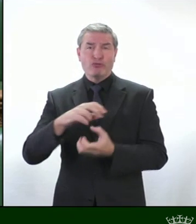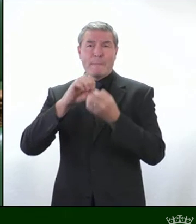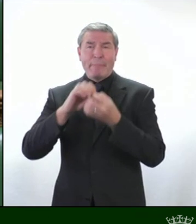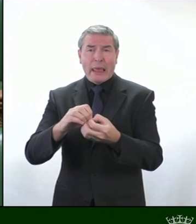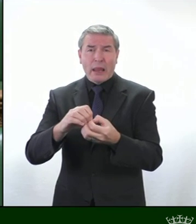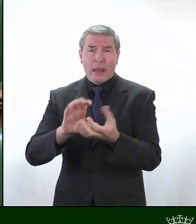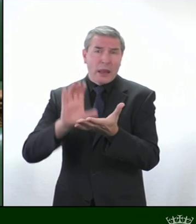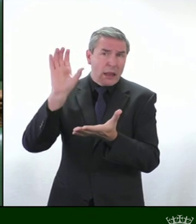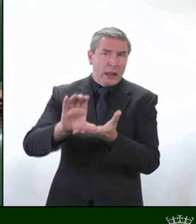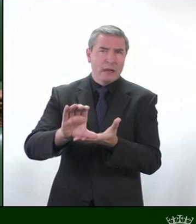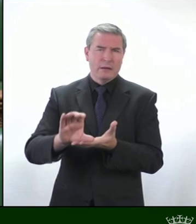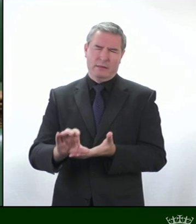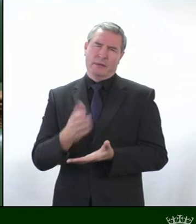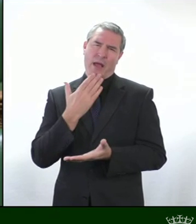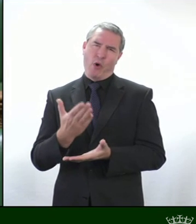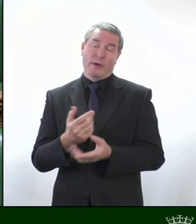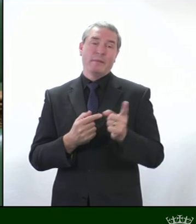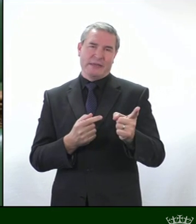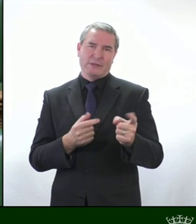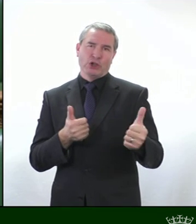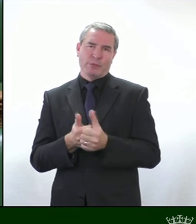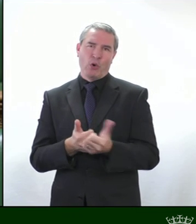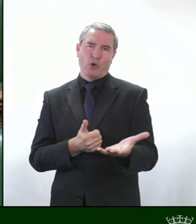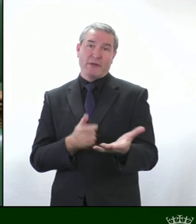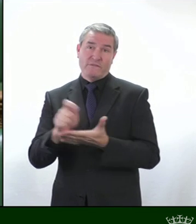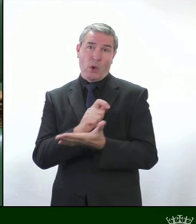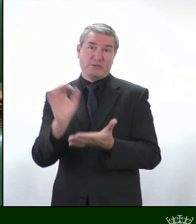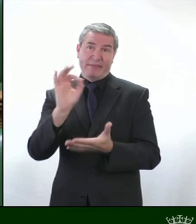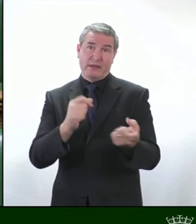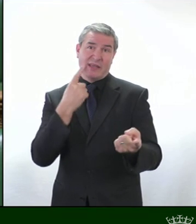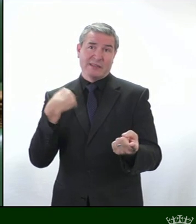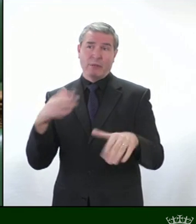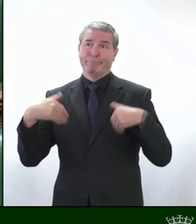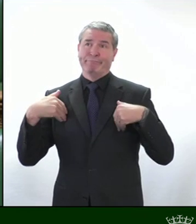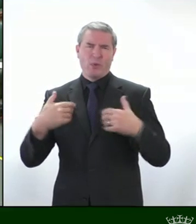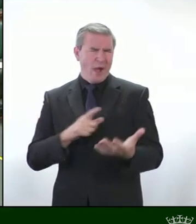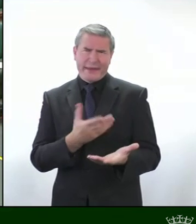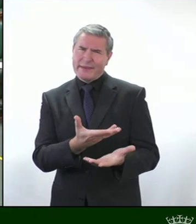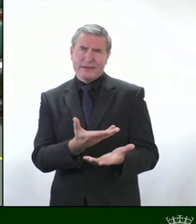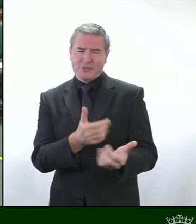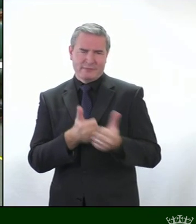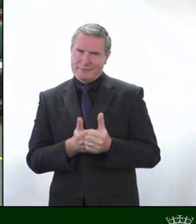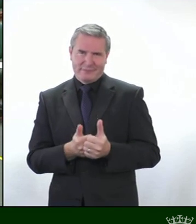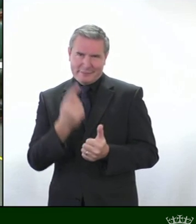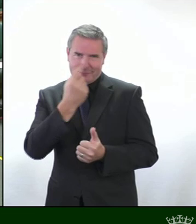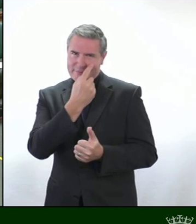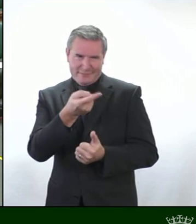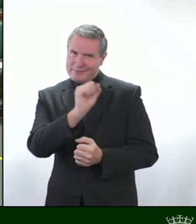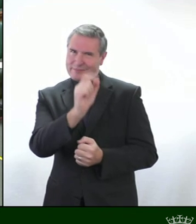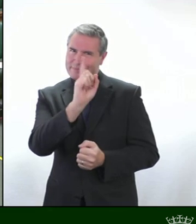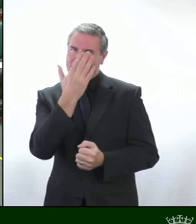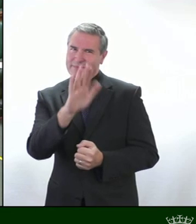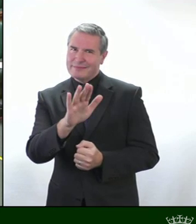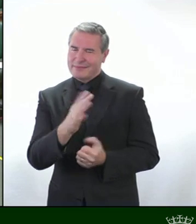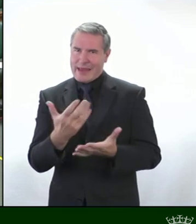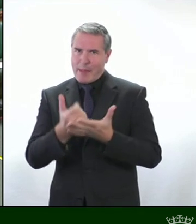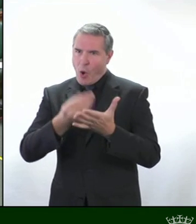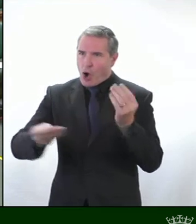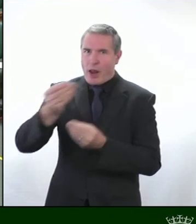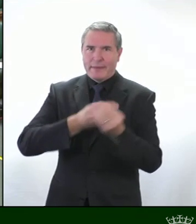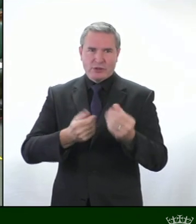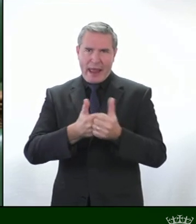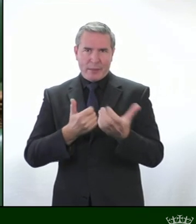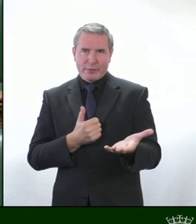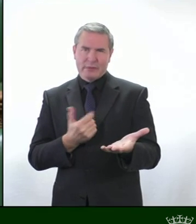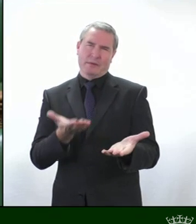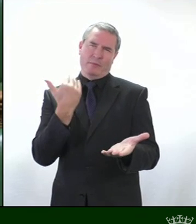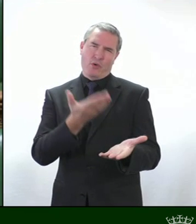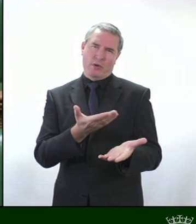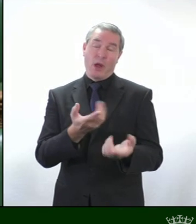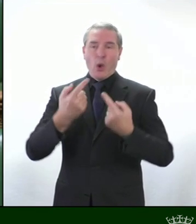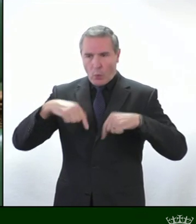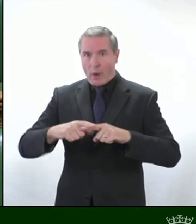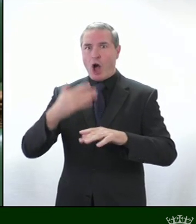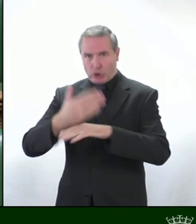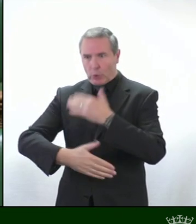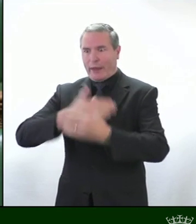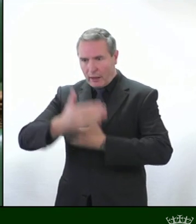I would take the right hon. and learned Gentleman more seriously, frankly, if he actually could be bothered to vote for a moderate programme to keep the virus down and open up the economy.